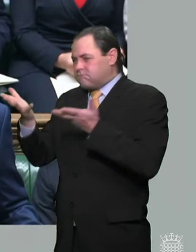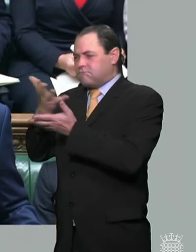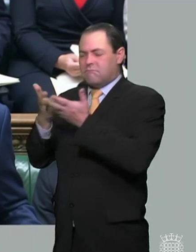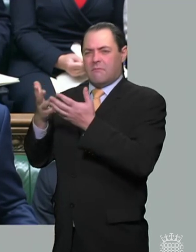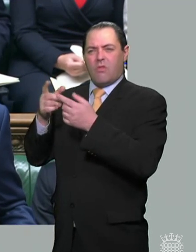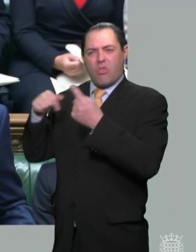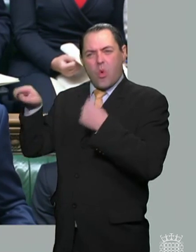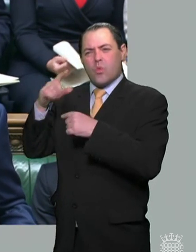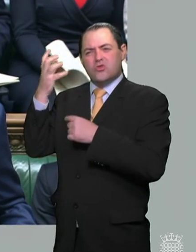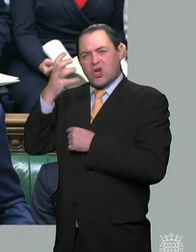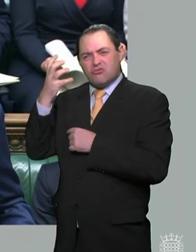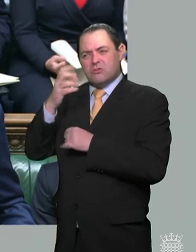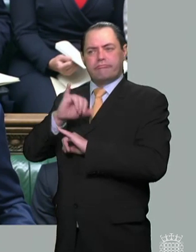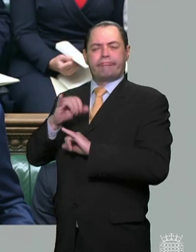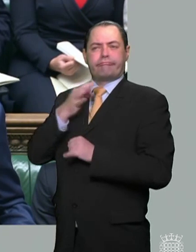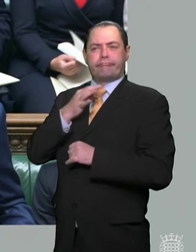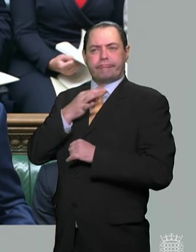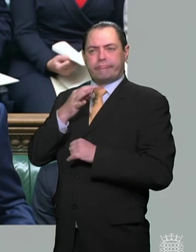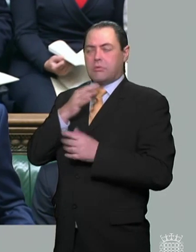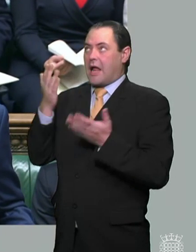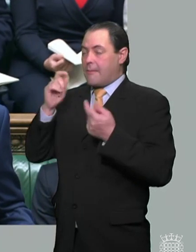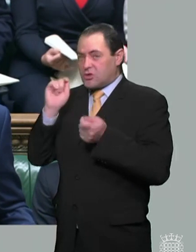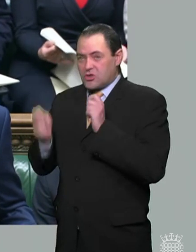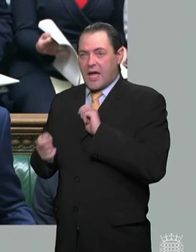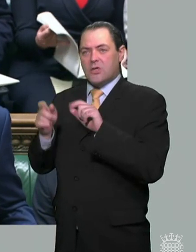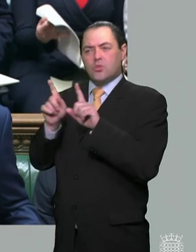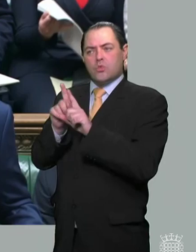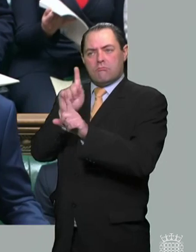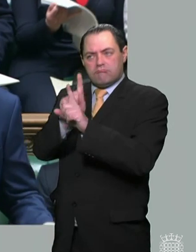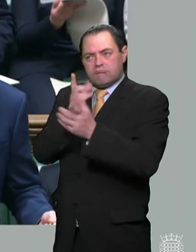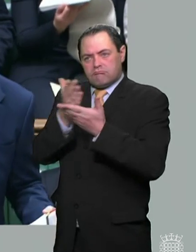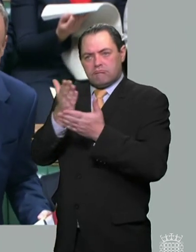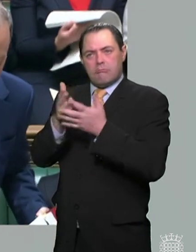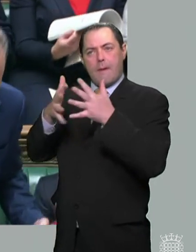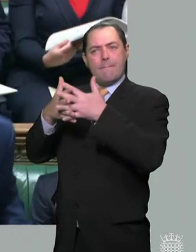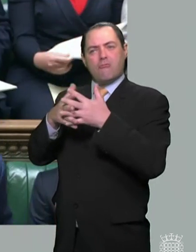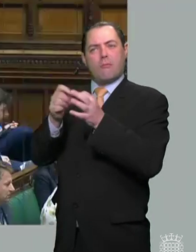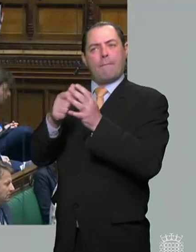He has also met President Biden for discussions on climate, covid and international security.